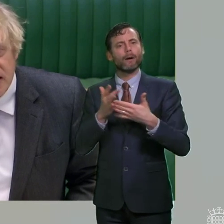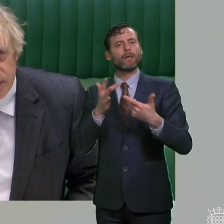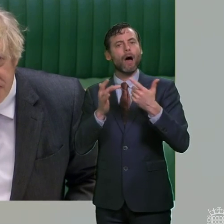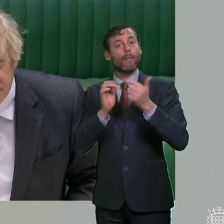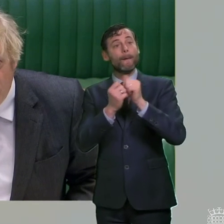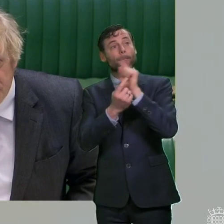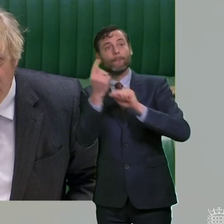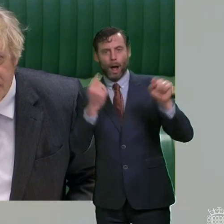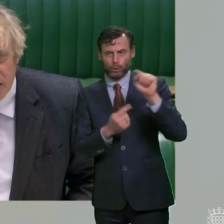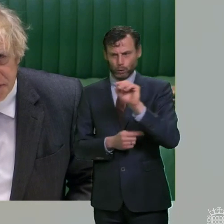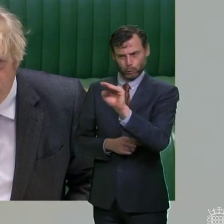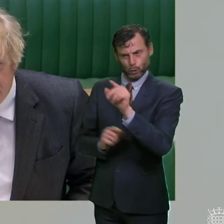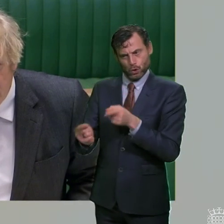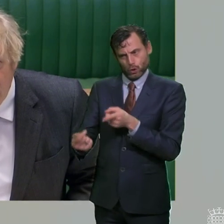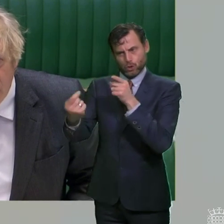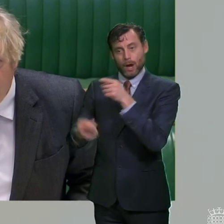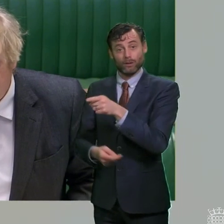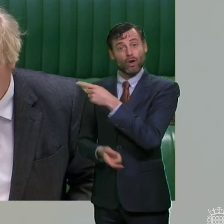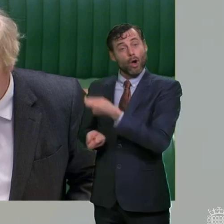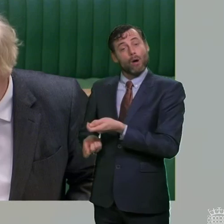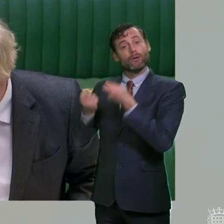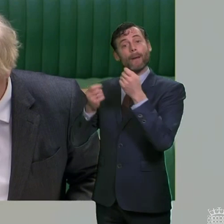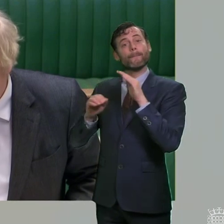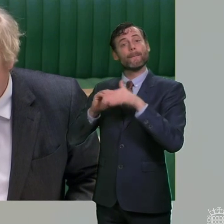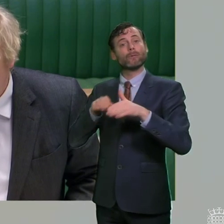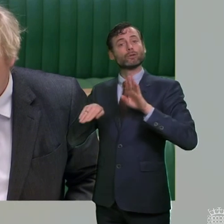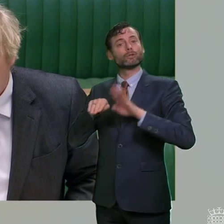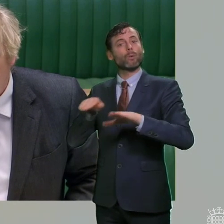The right honourable Gentleman raises a point about a sporting boycott.